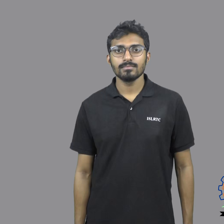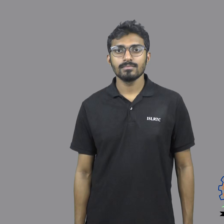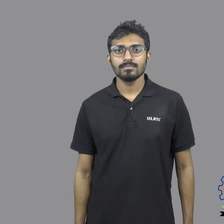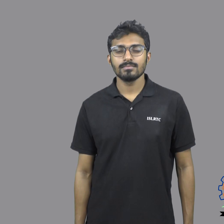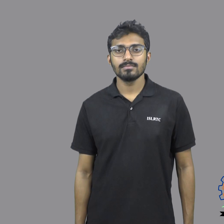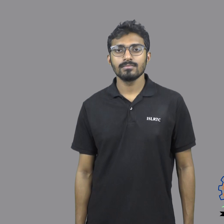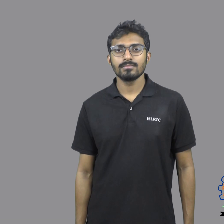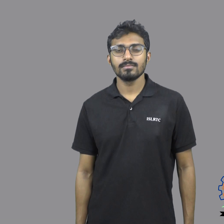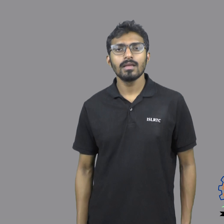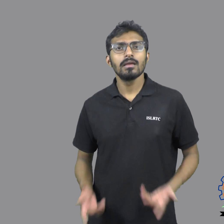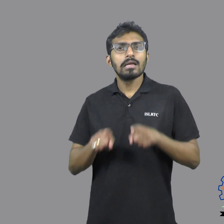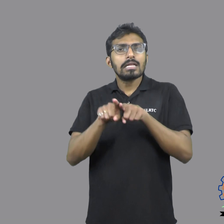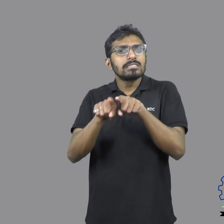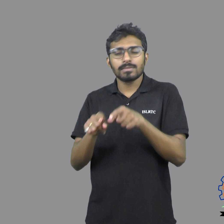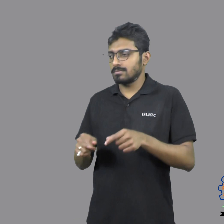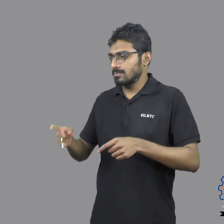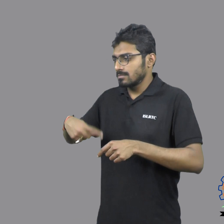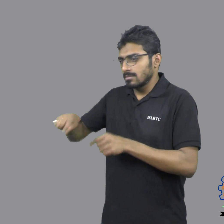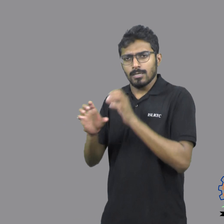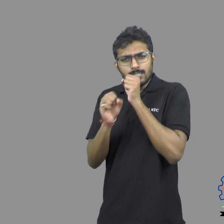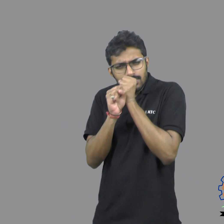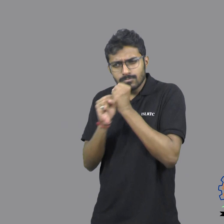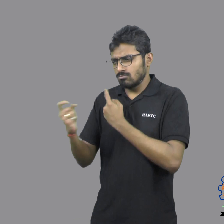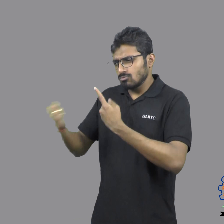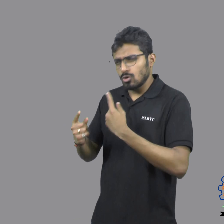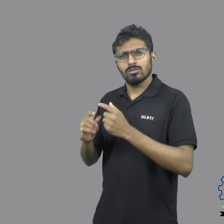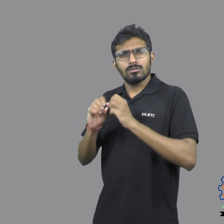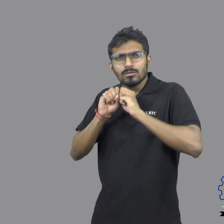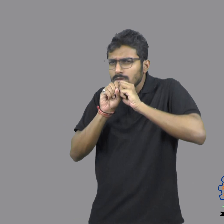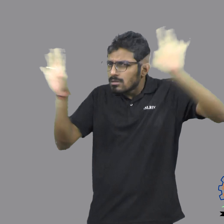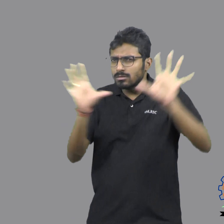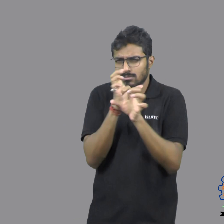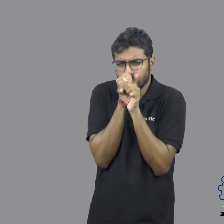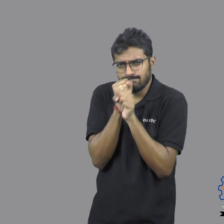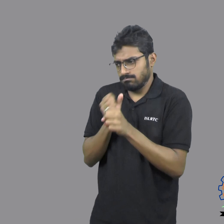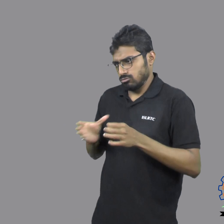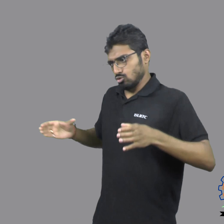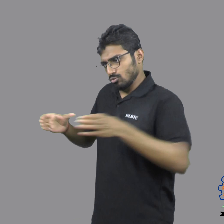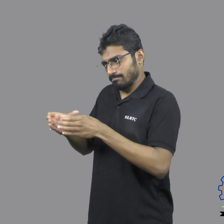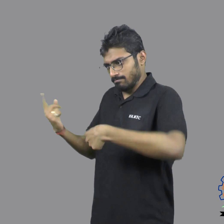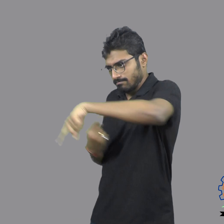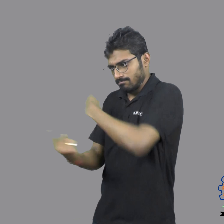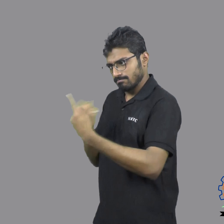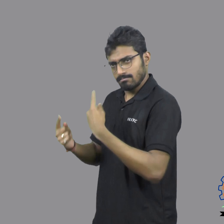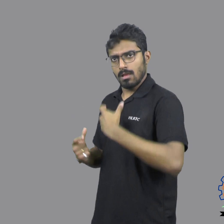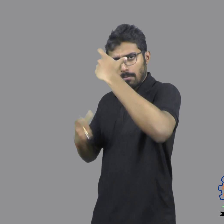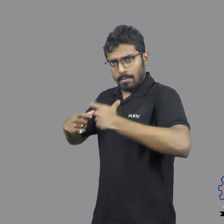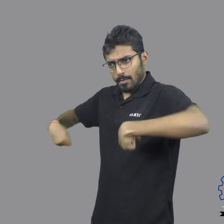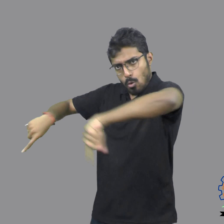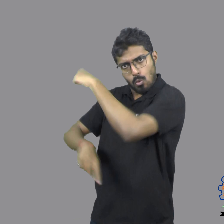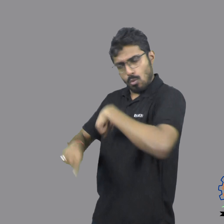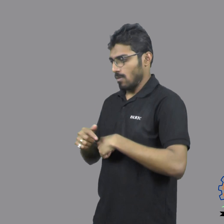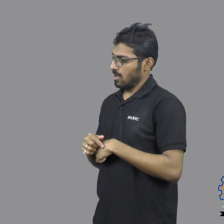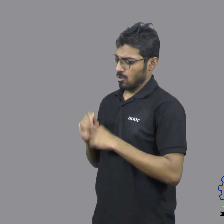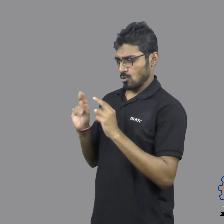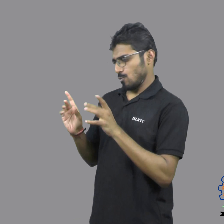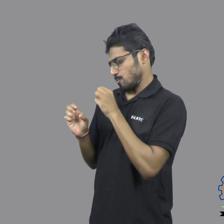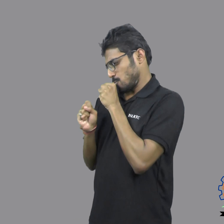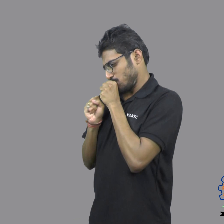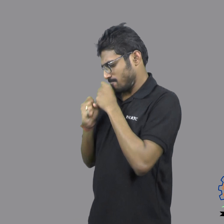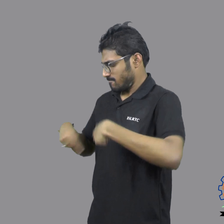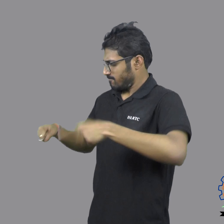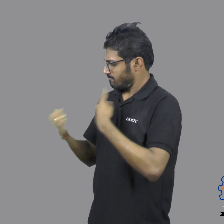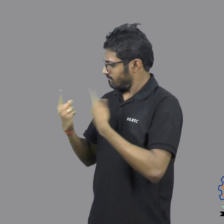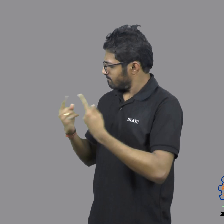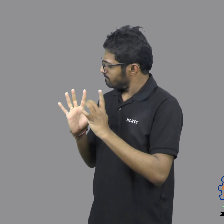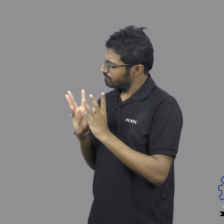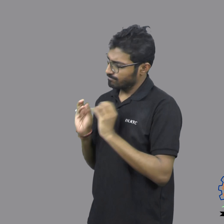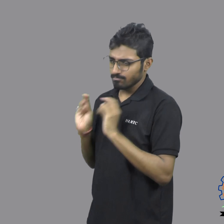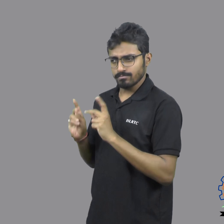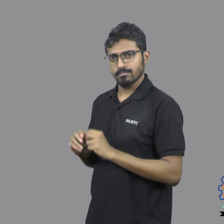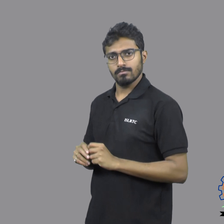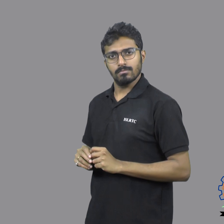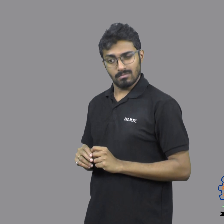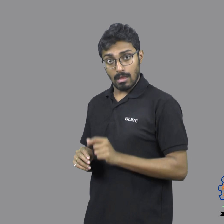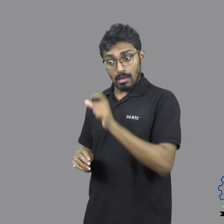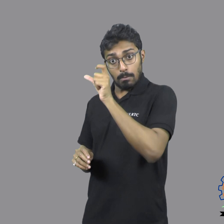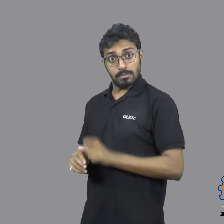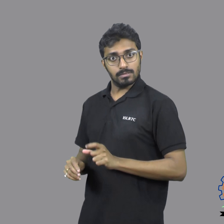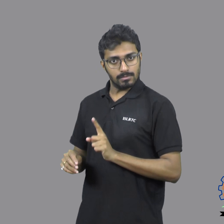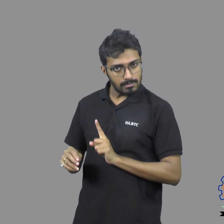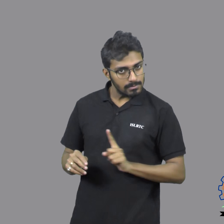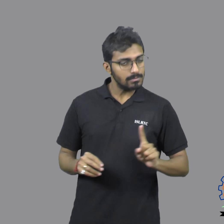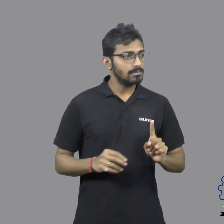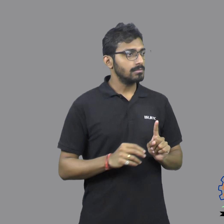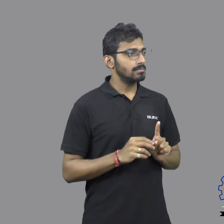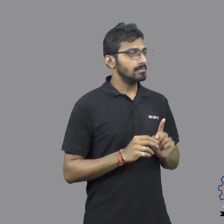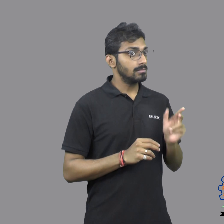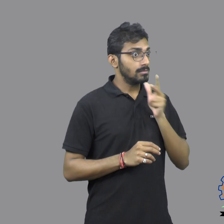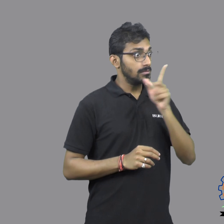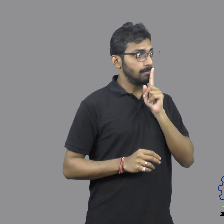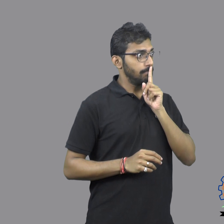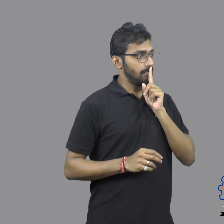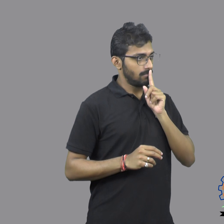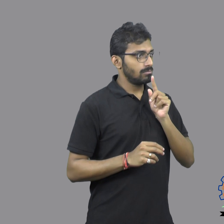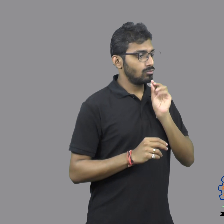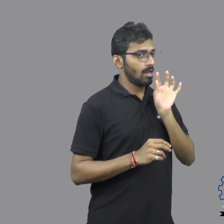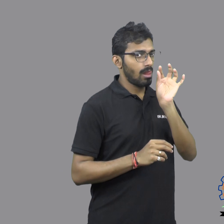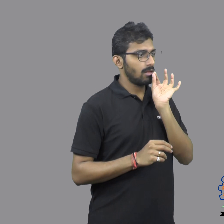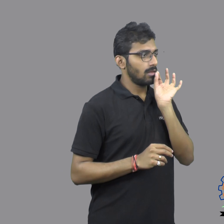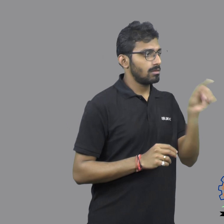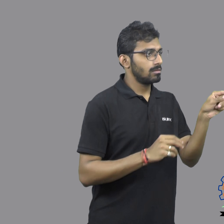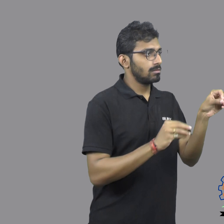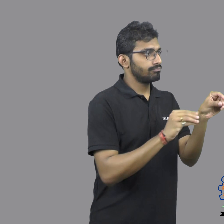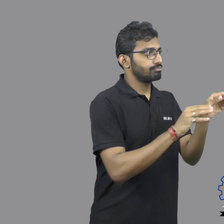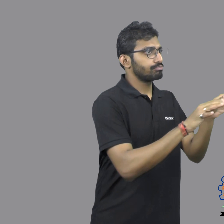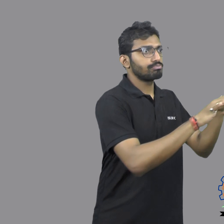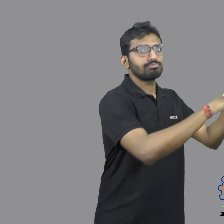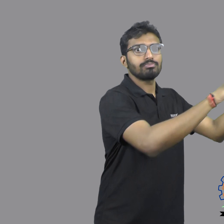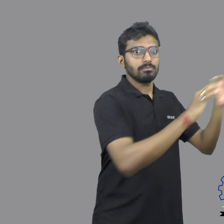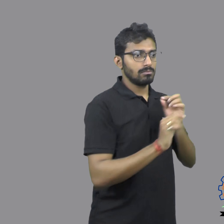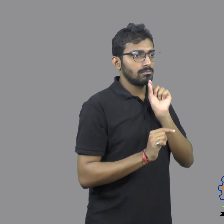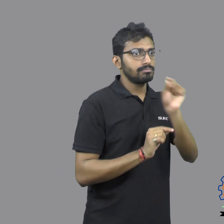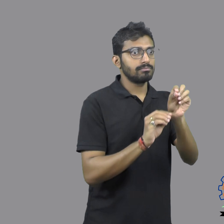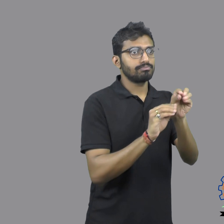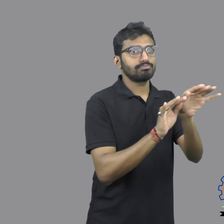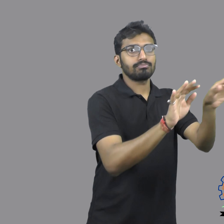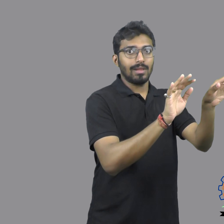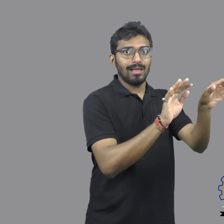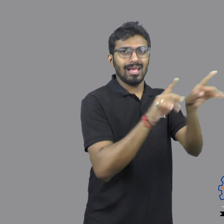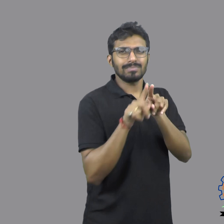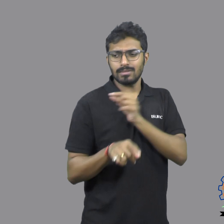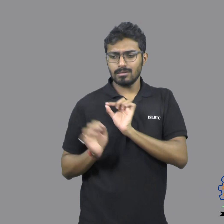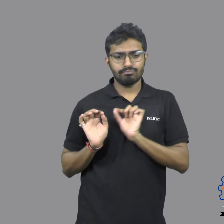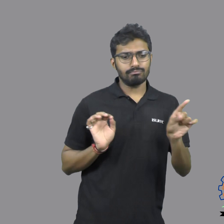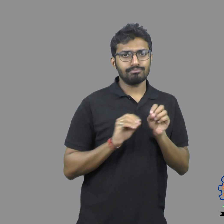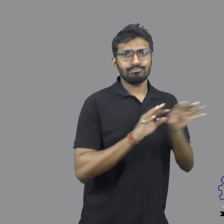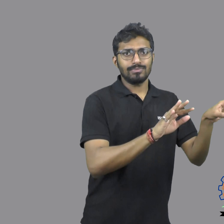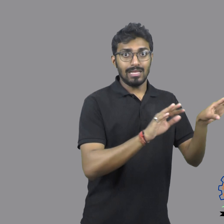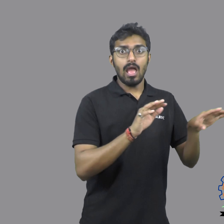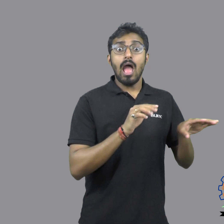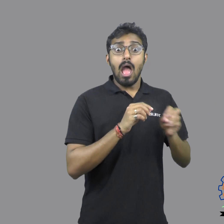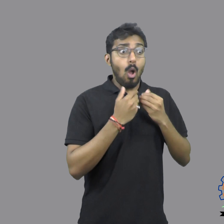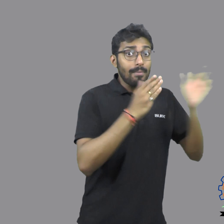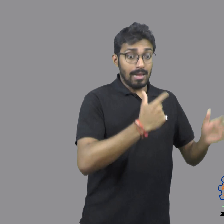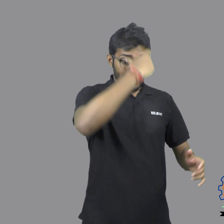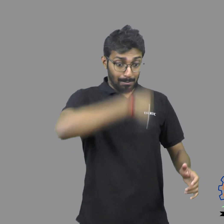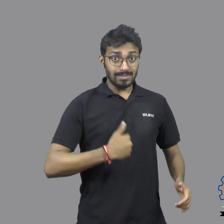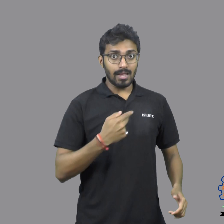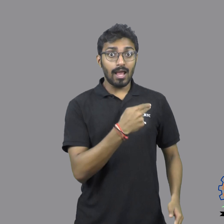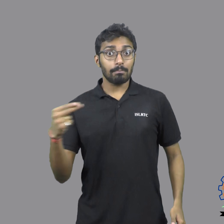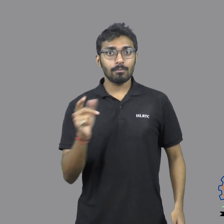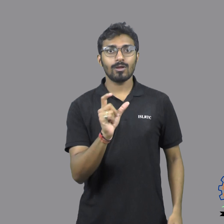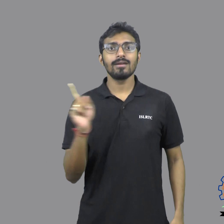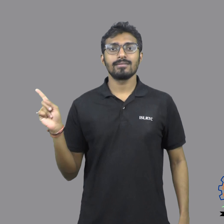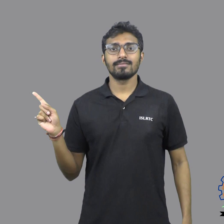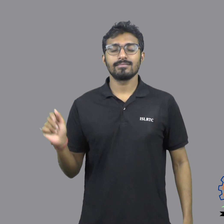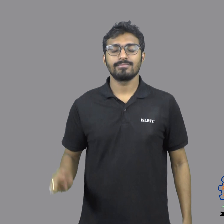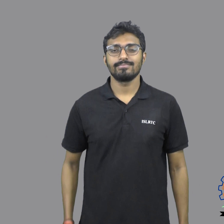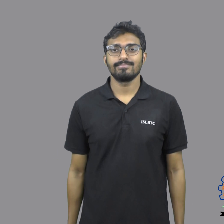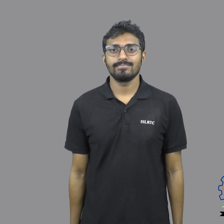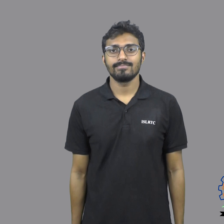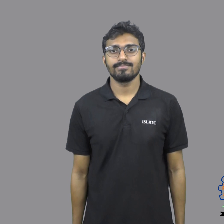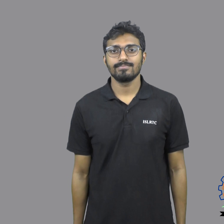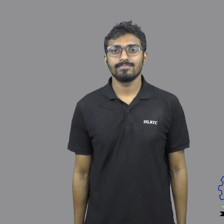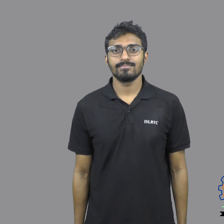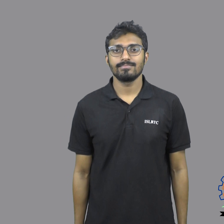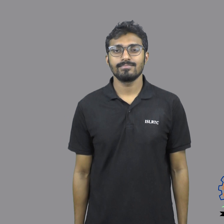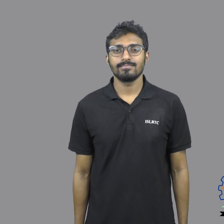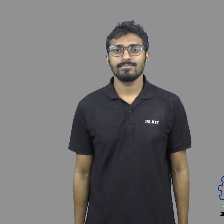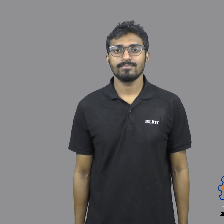Privy